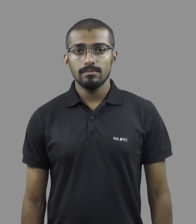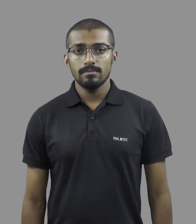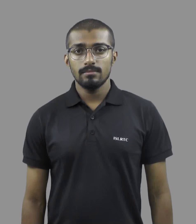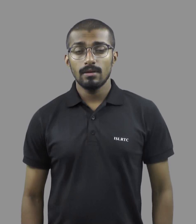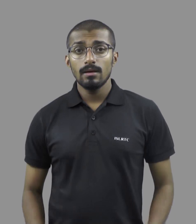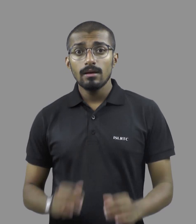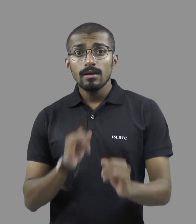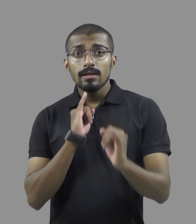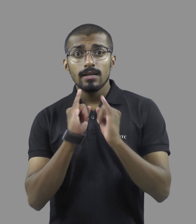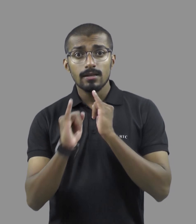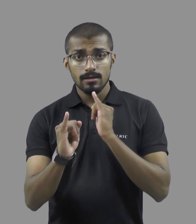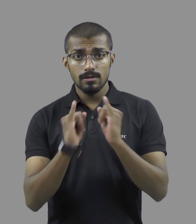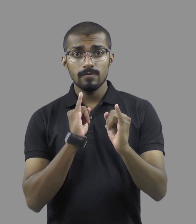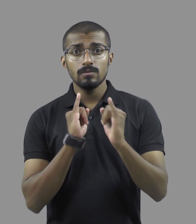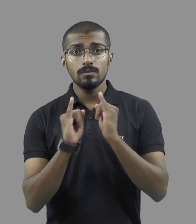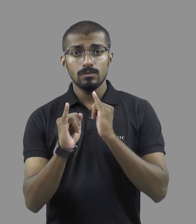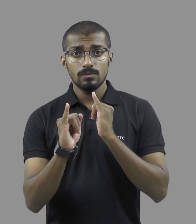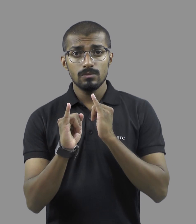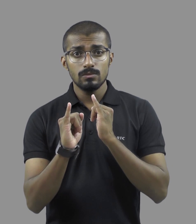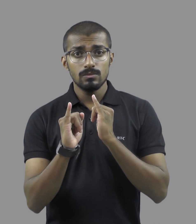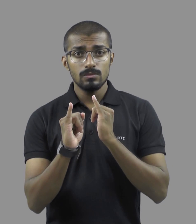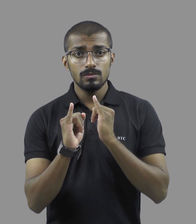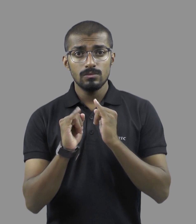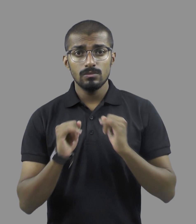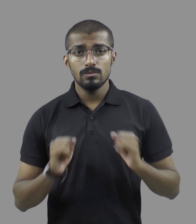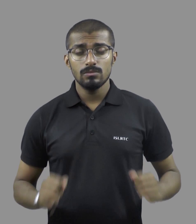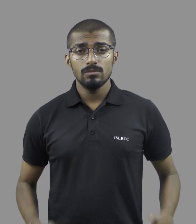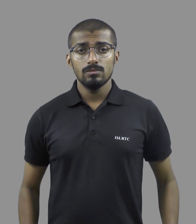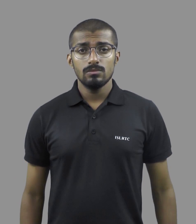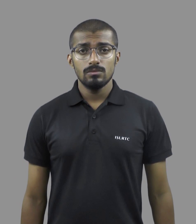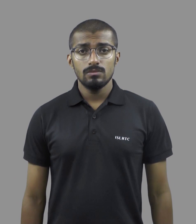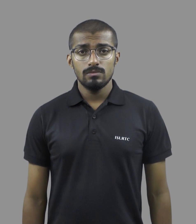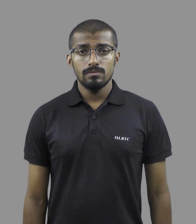Interview